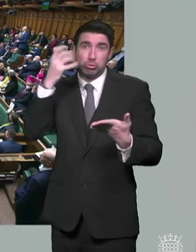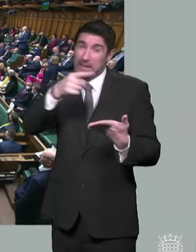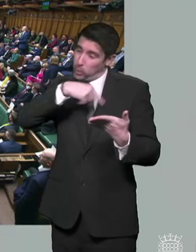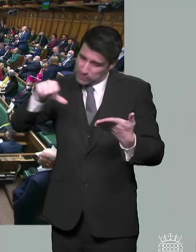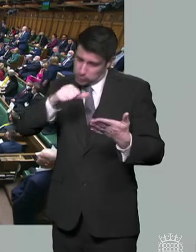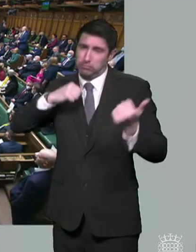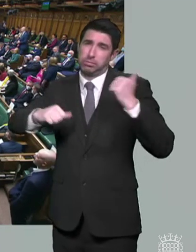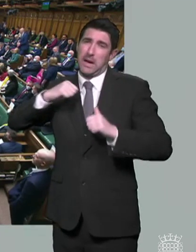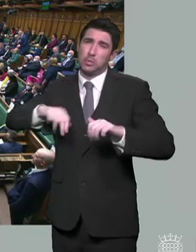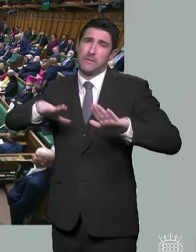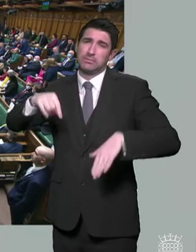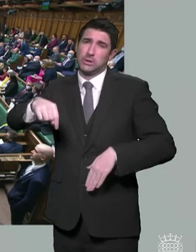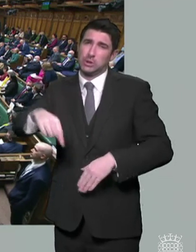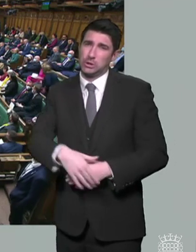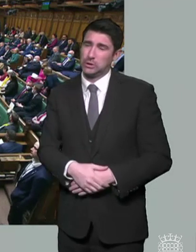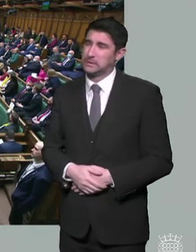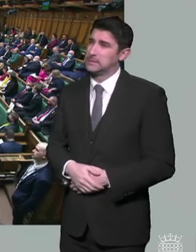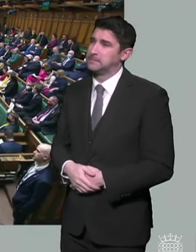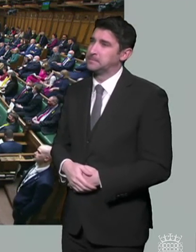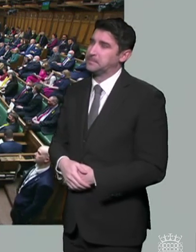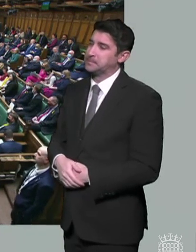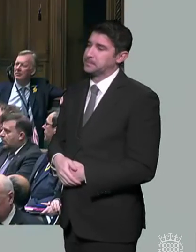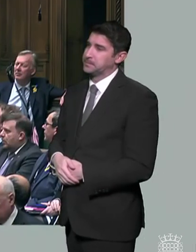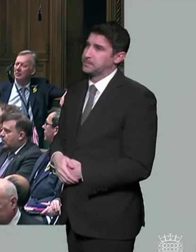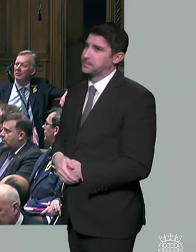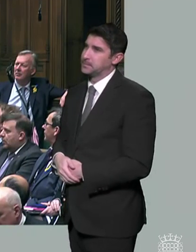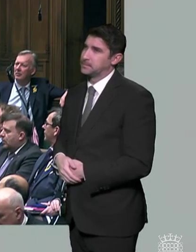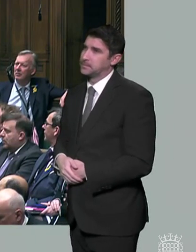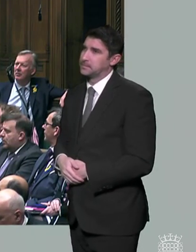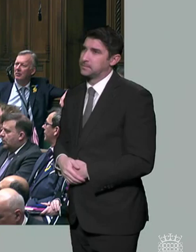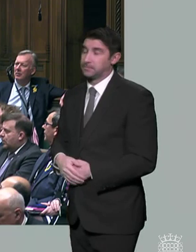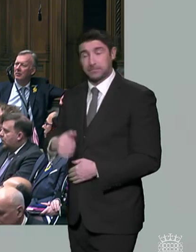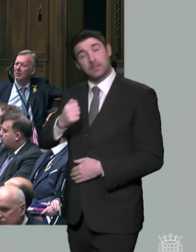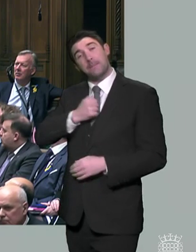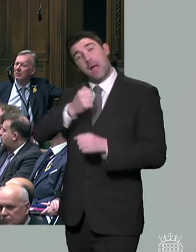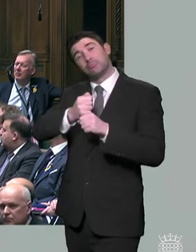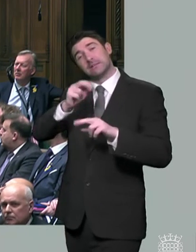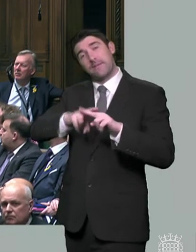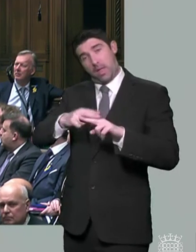My grandfather Paul Kreciglowa was a Ukrainian who was deported by the Soviets to the gulags of Siberia.